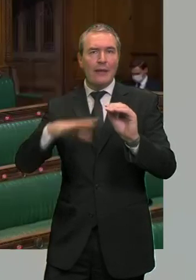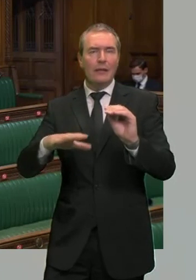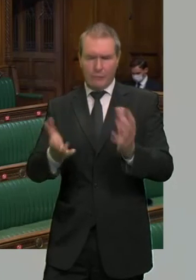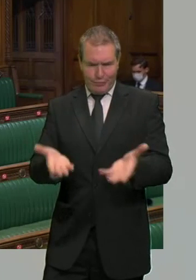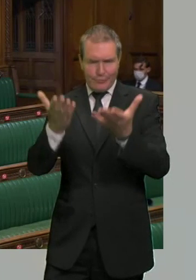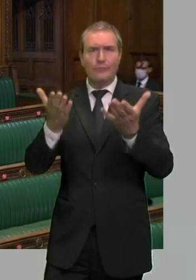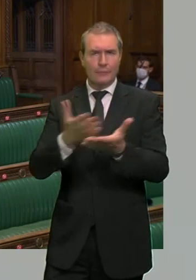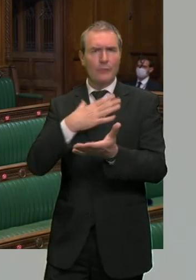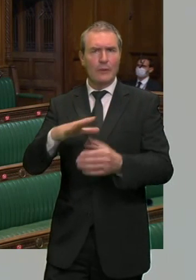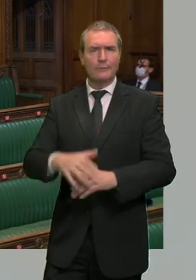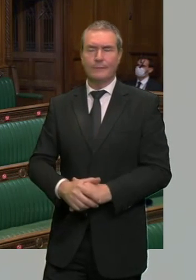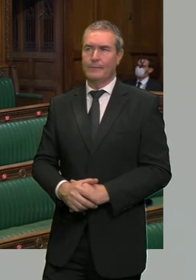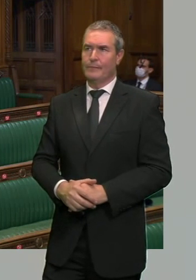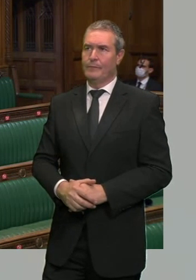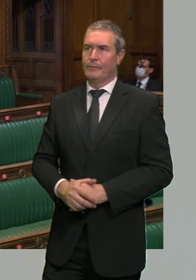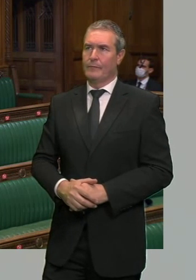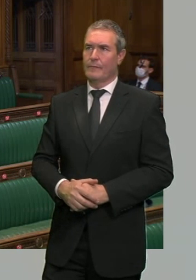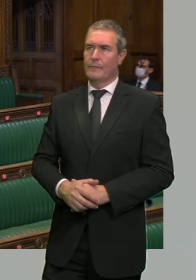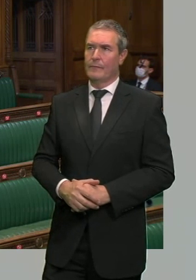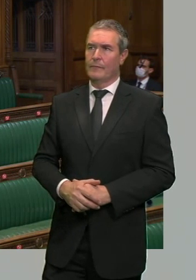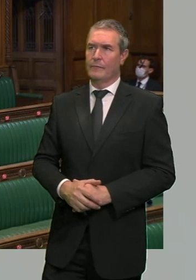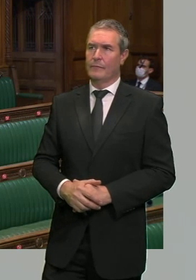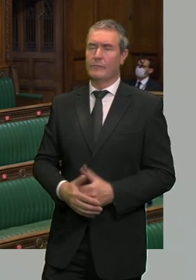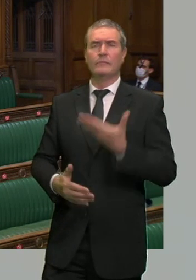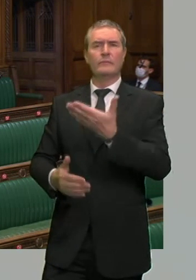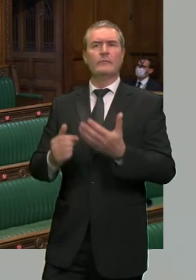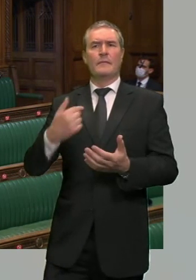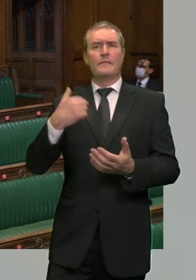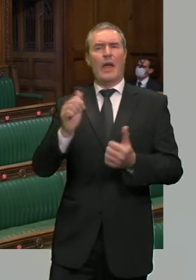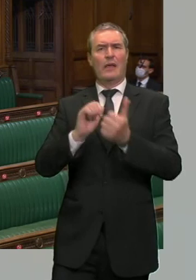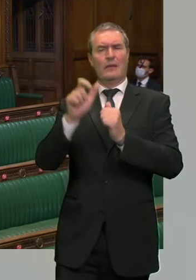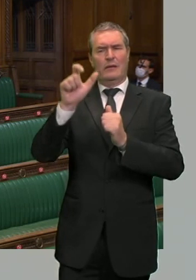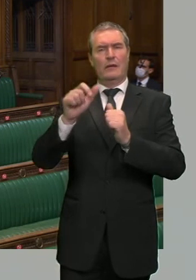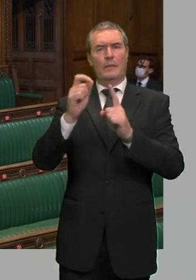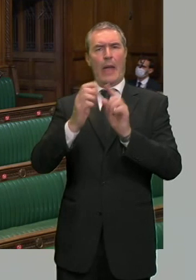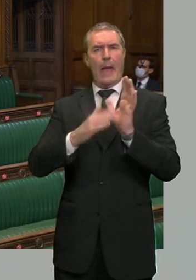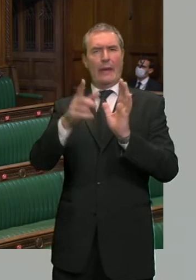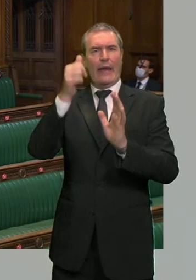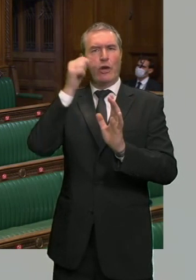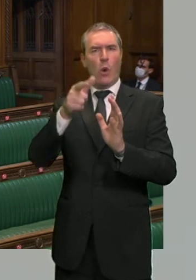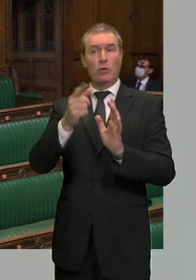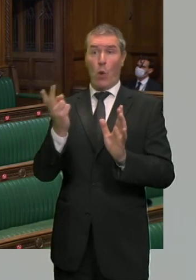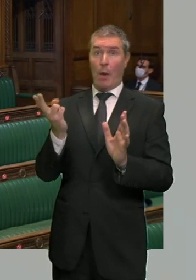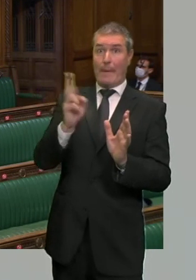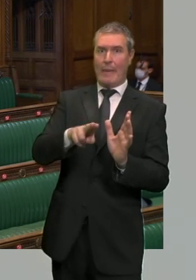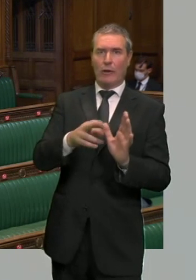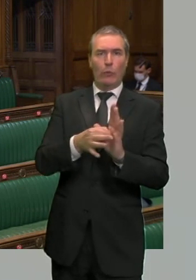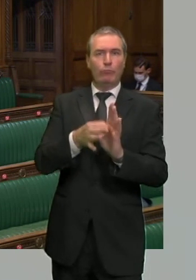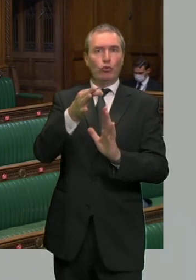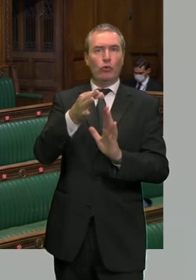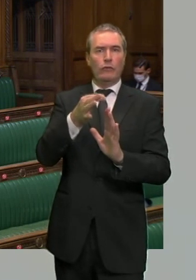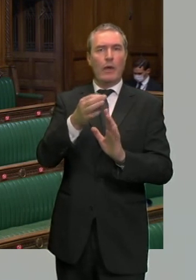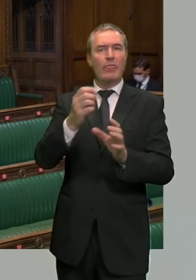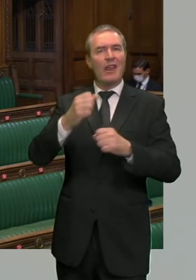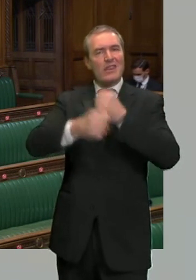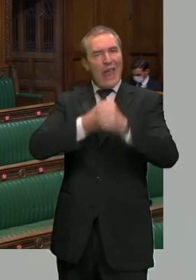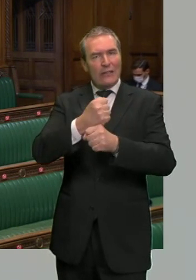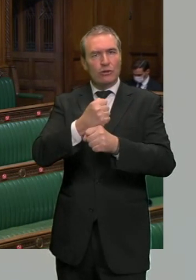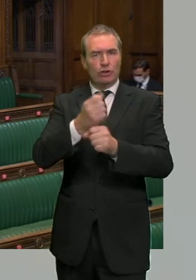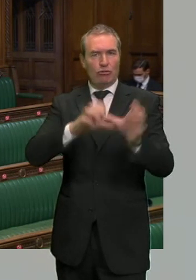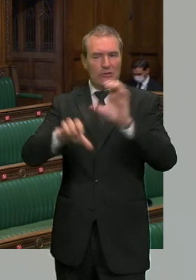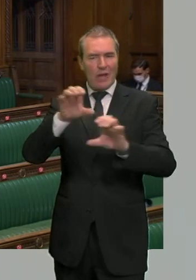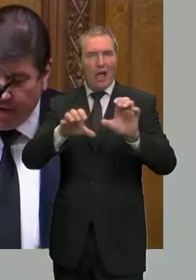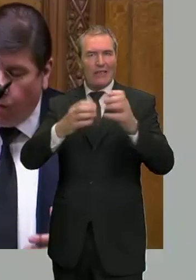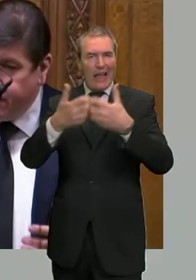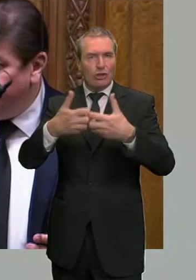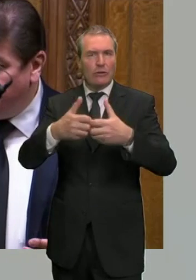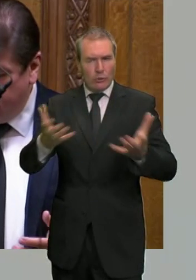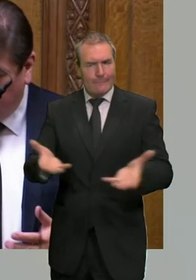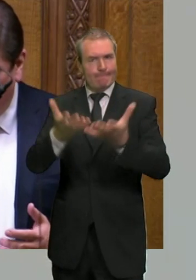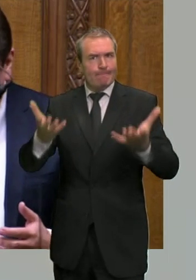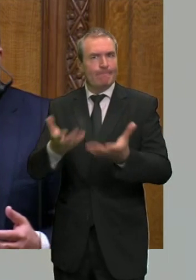As my right honourable Friend will know, as we build back better we need to inspire the next generation of scientists and engineers.